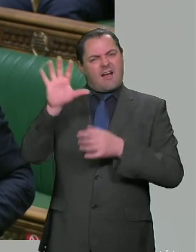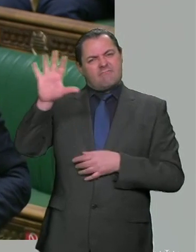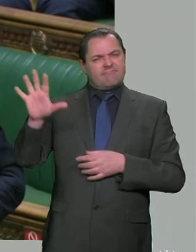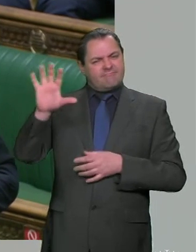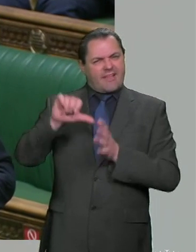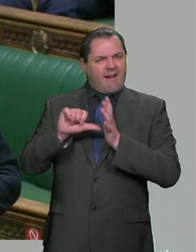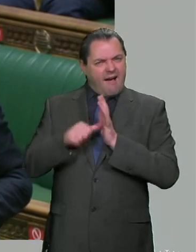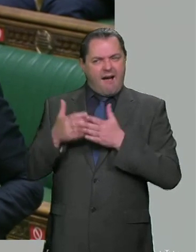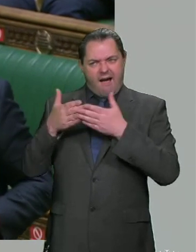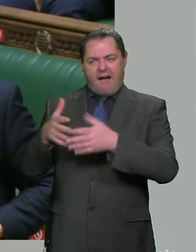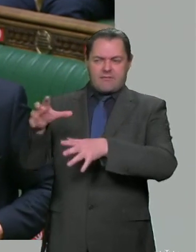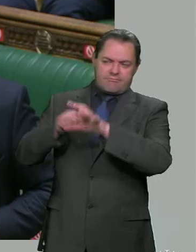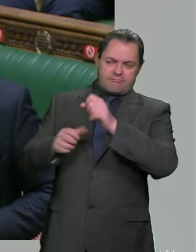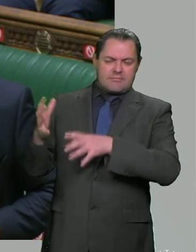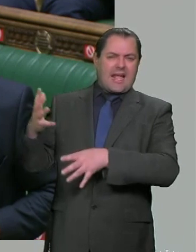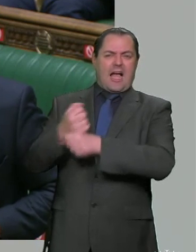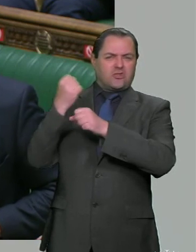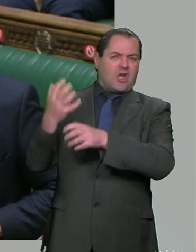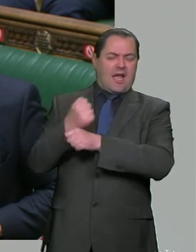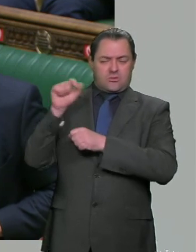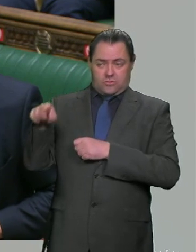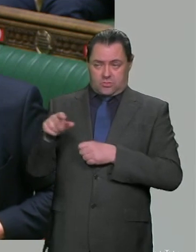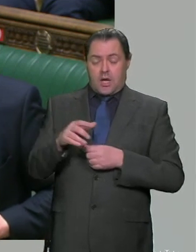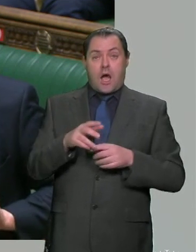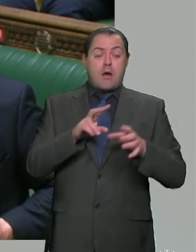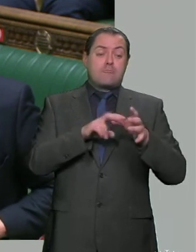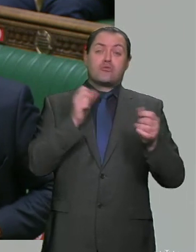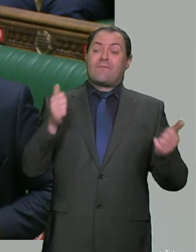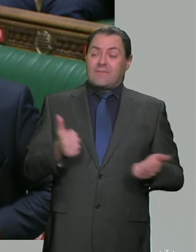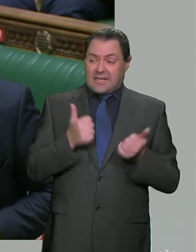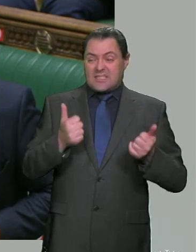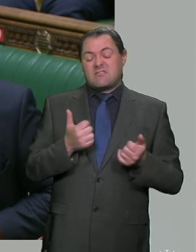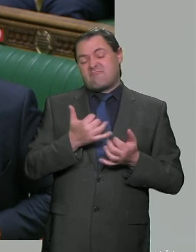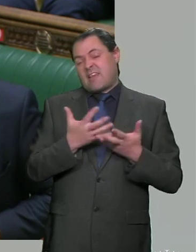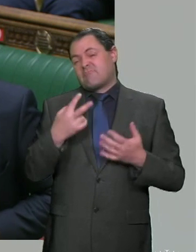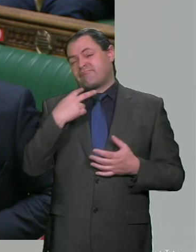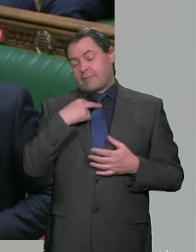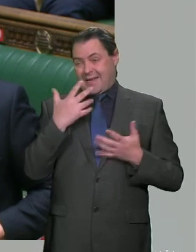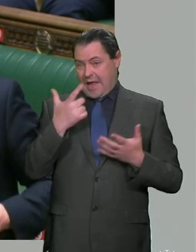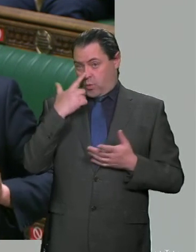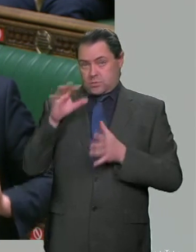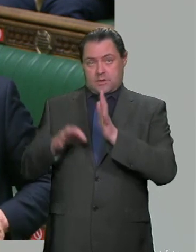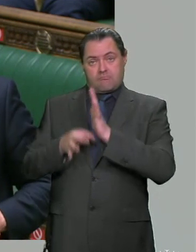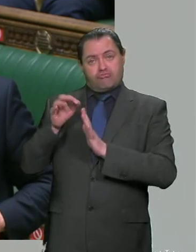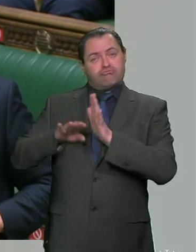However, with Brexit done, albeit in a way that left many disappointed, there is now an opportunity to turn the corner.